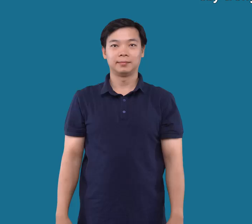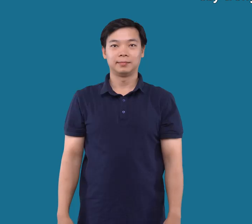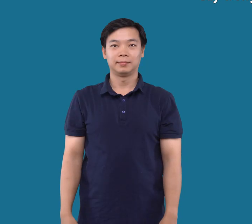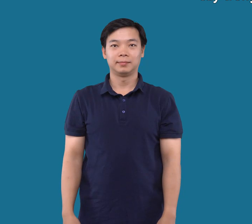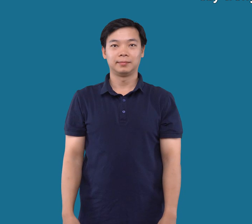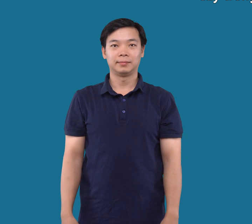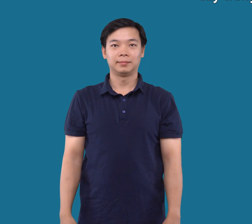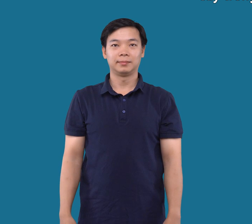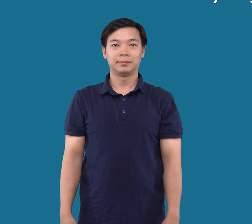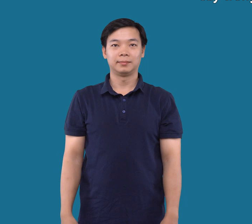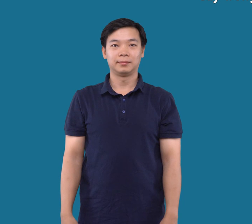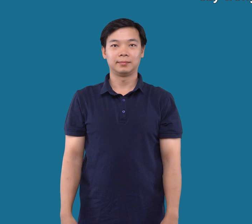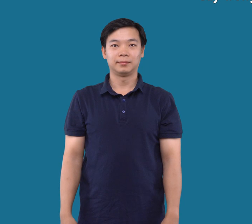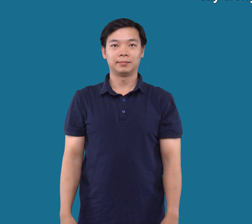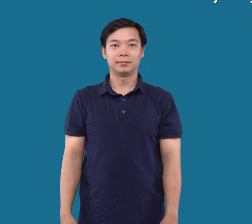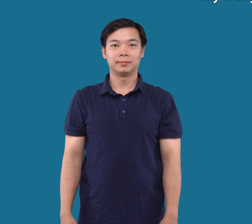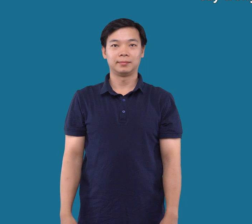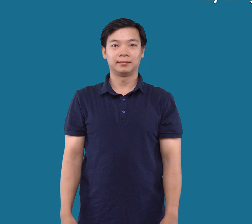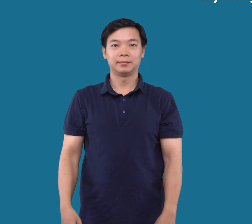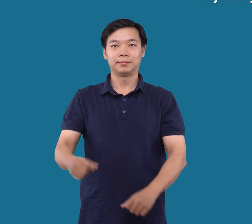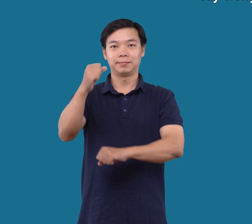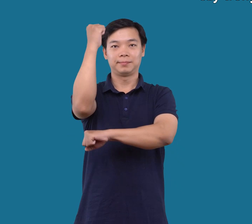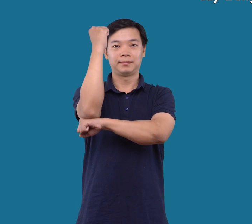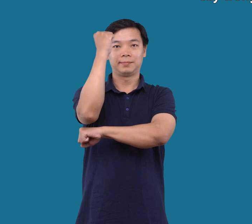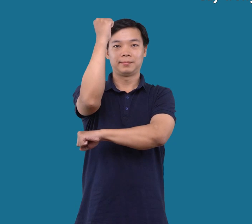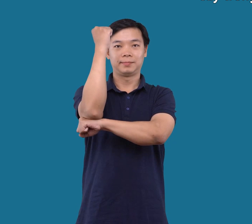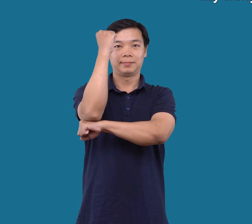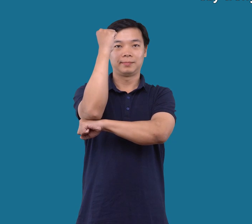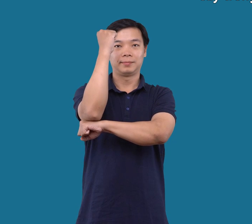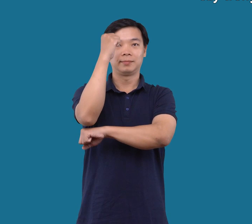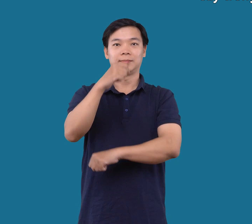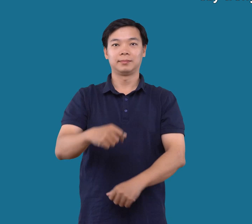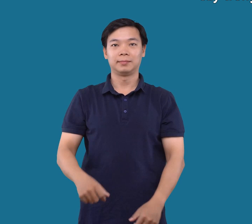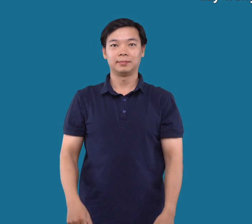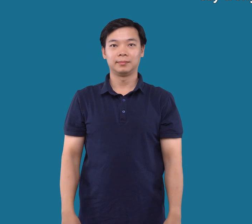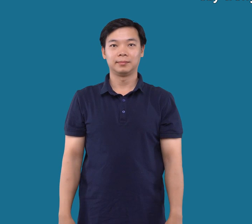cây trồng